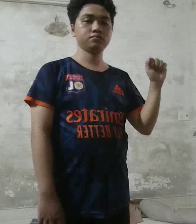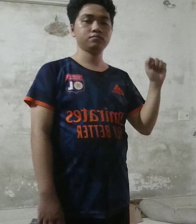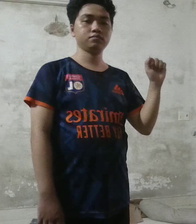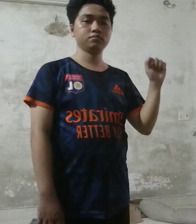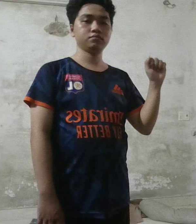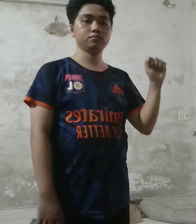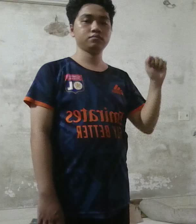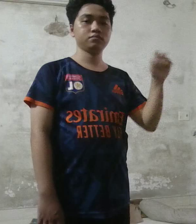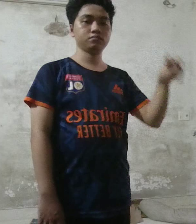â